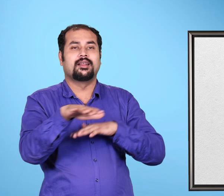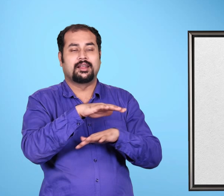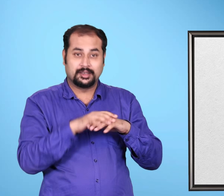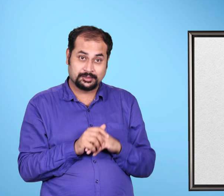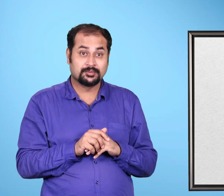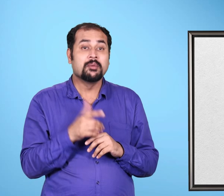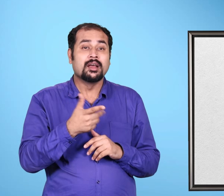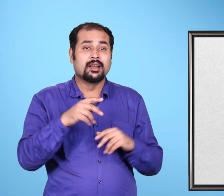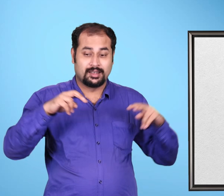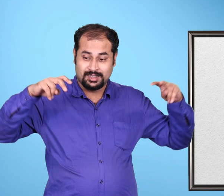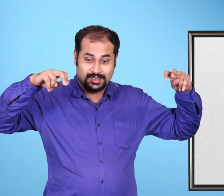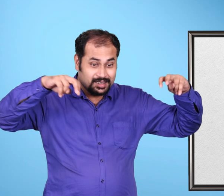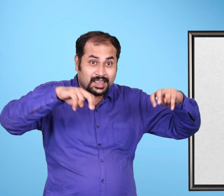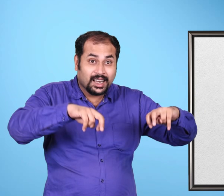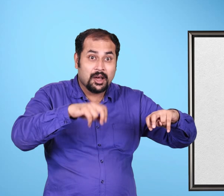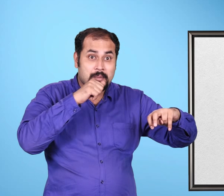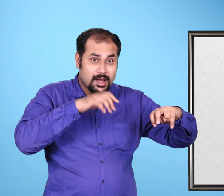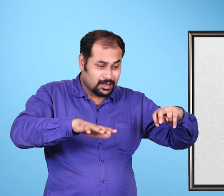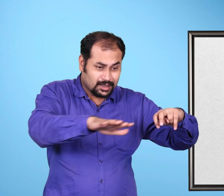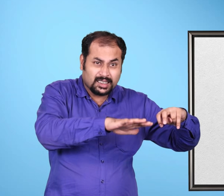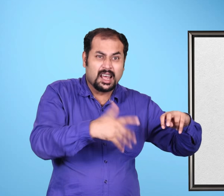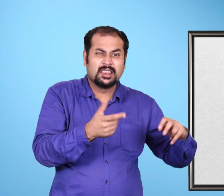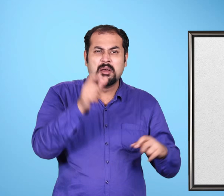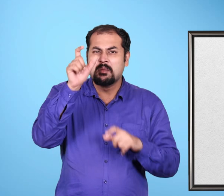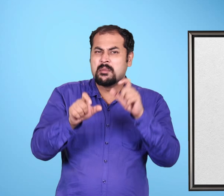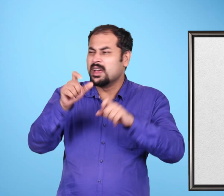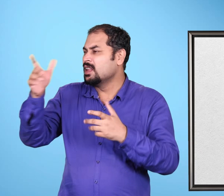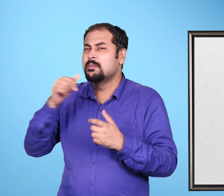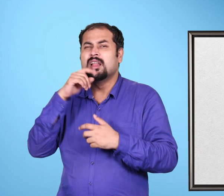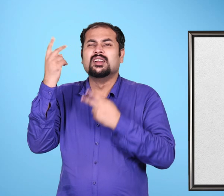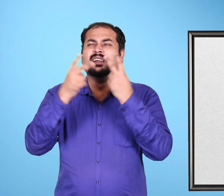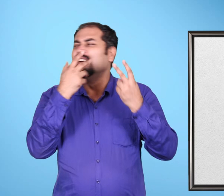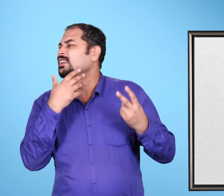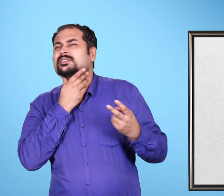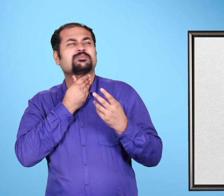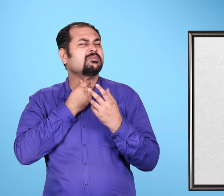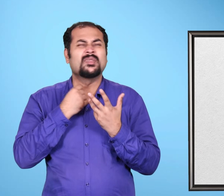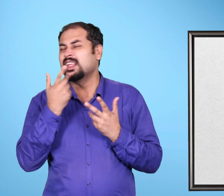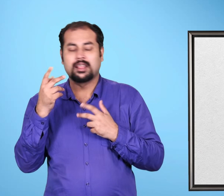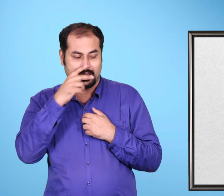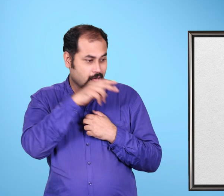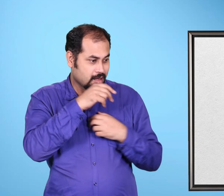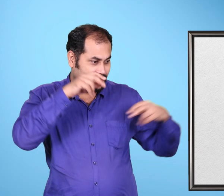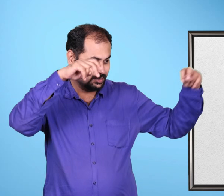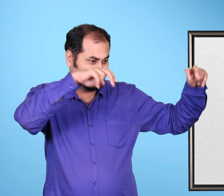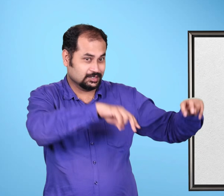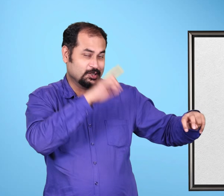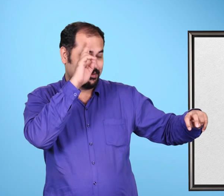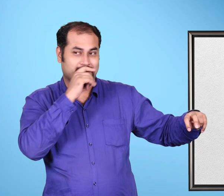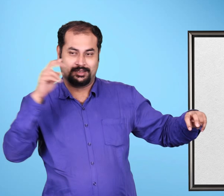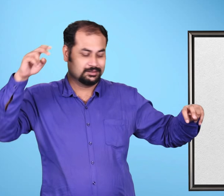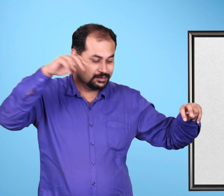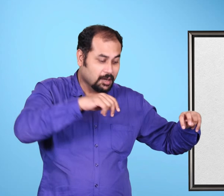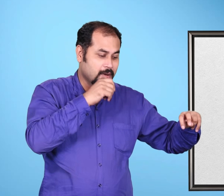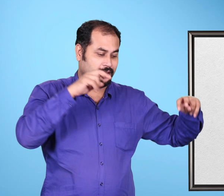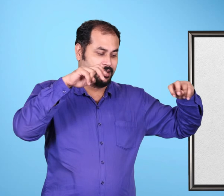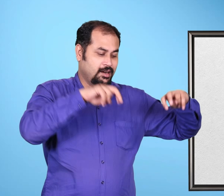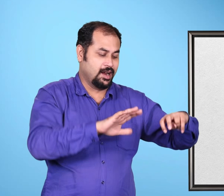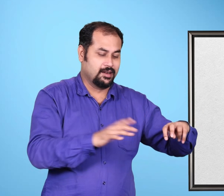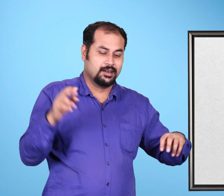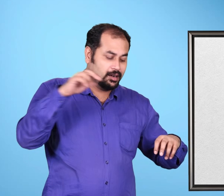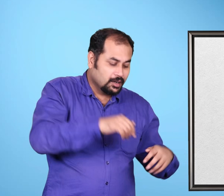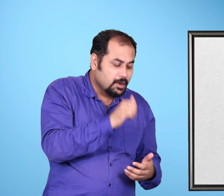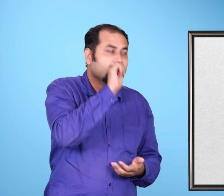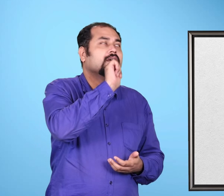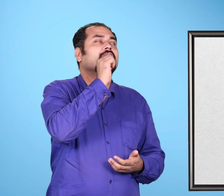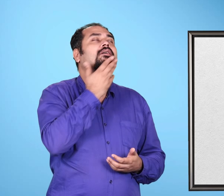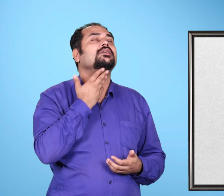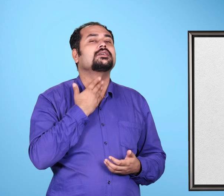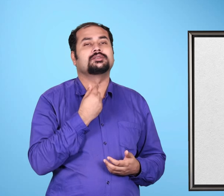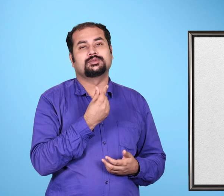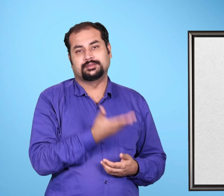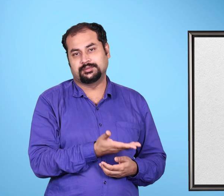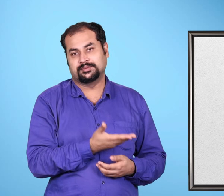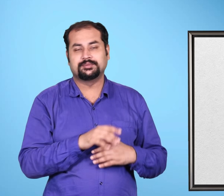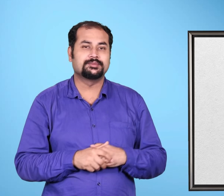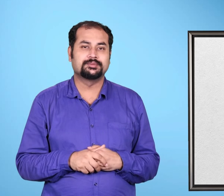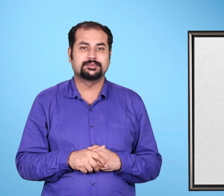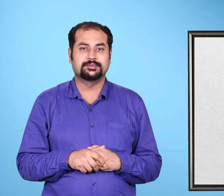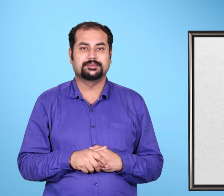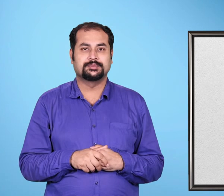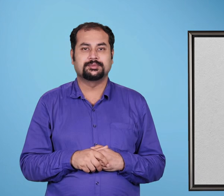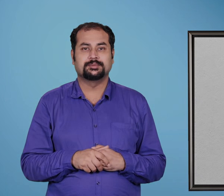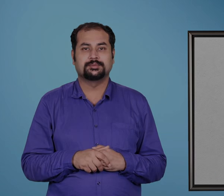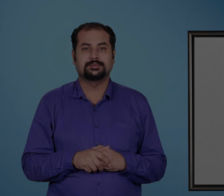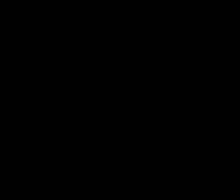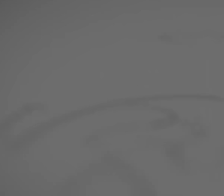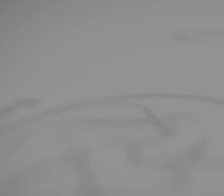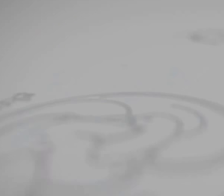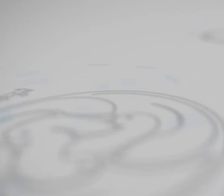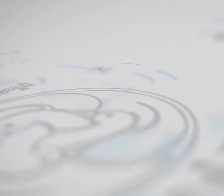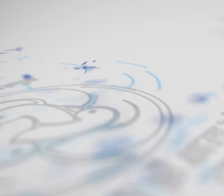The baolis also catered to the water needs of travelers.